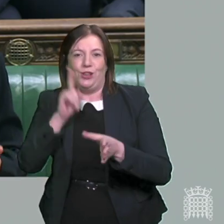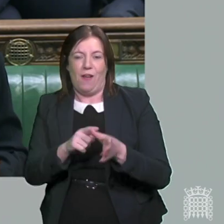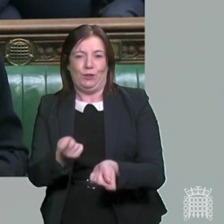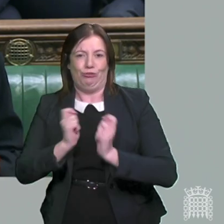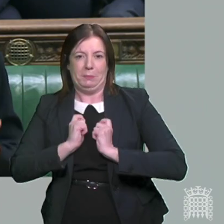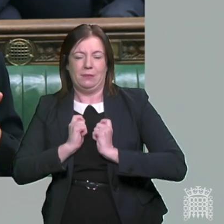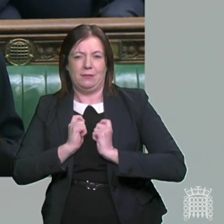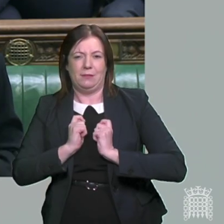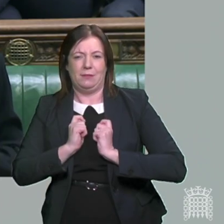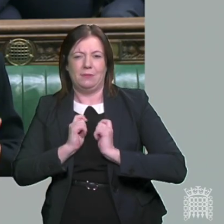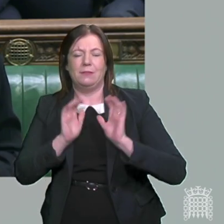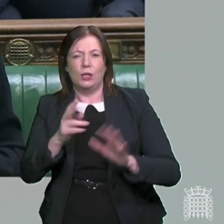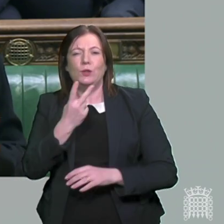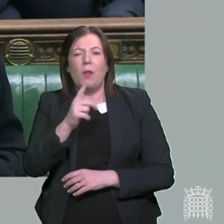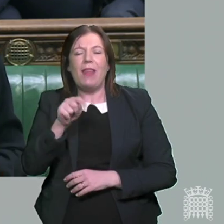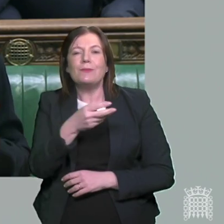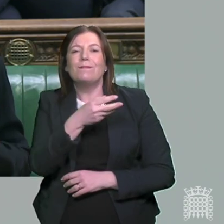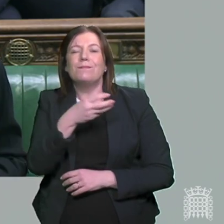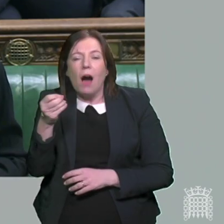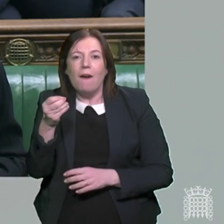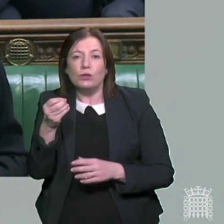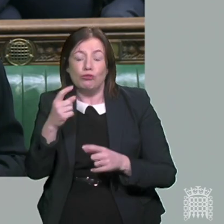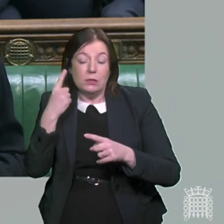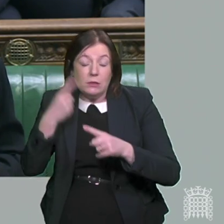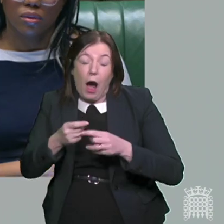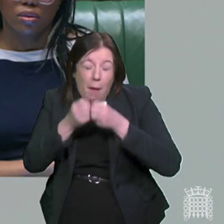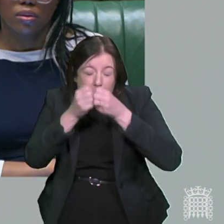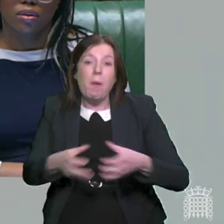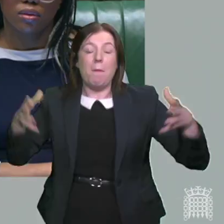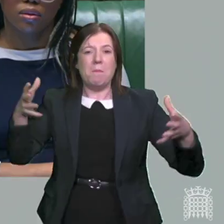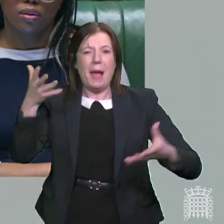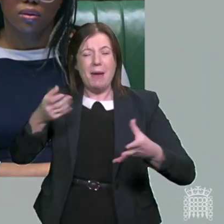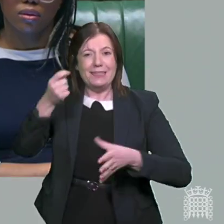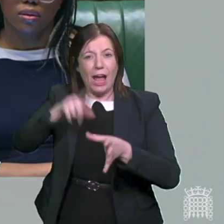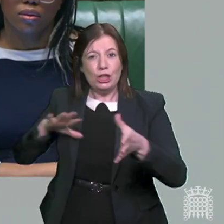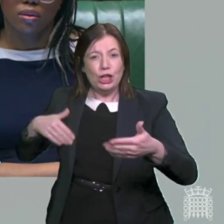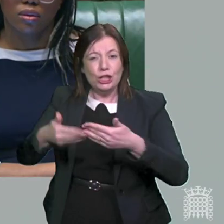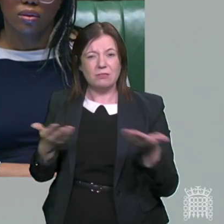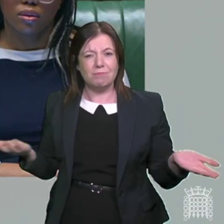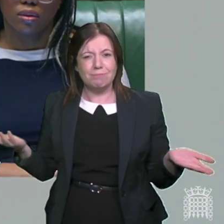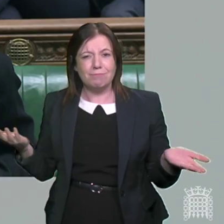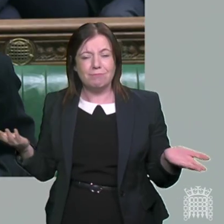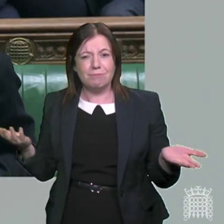That is 2,500 times more than 10 years ago.